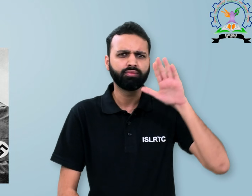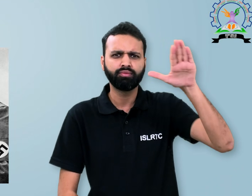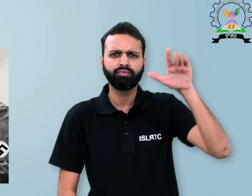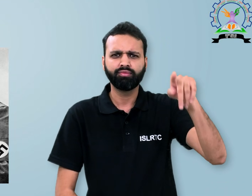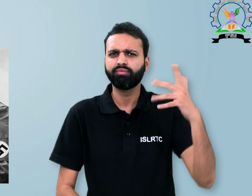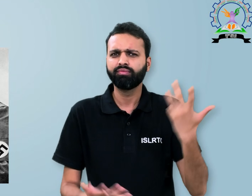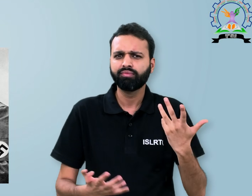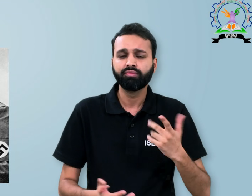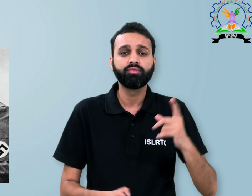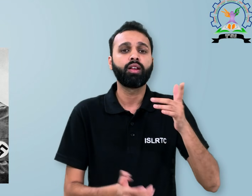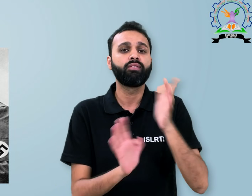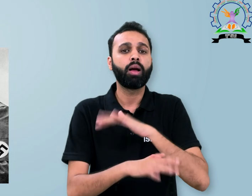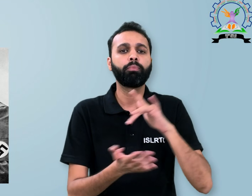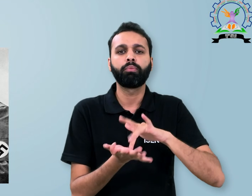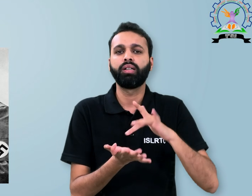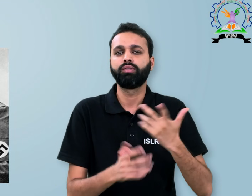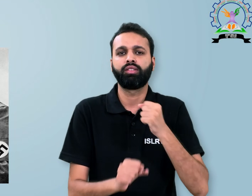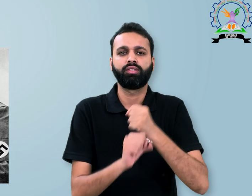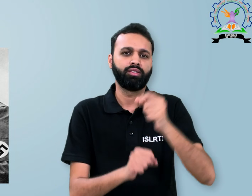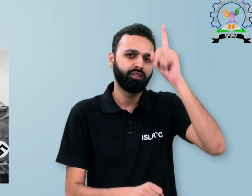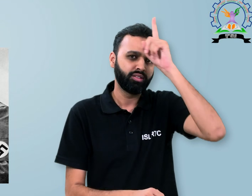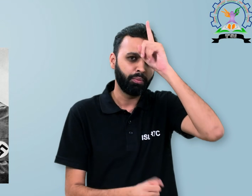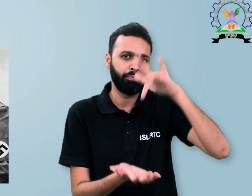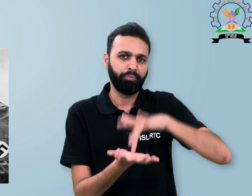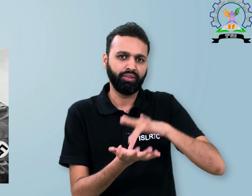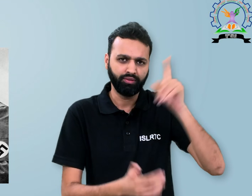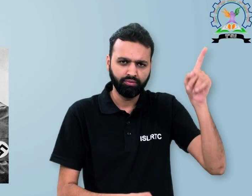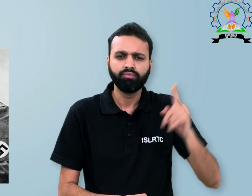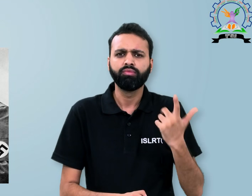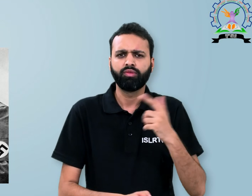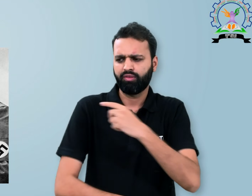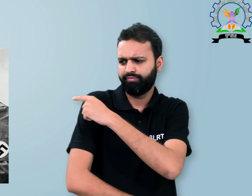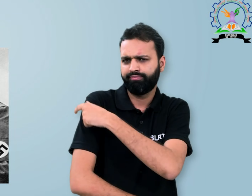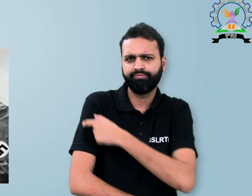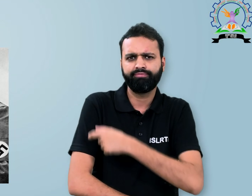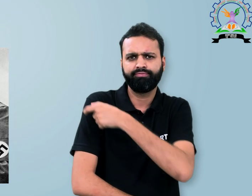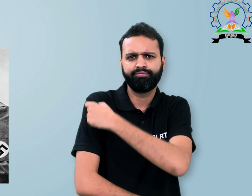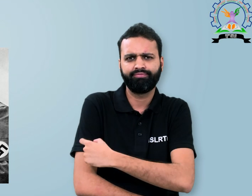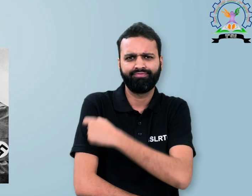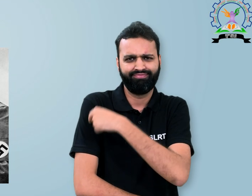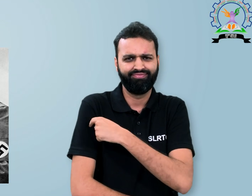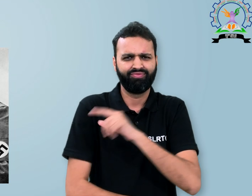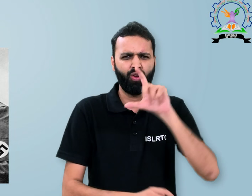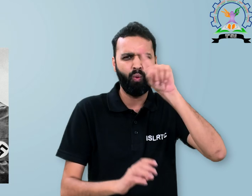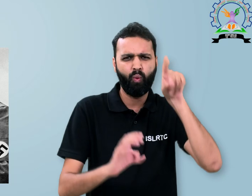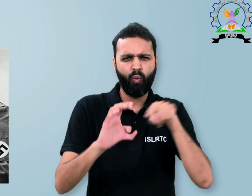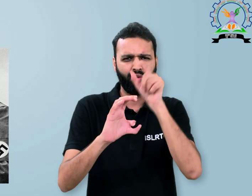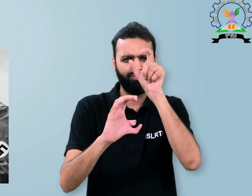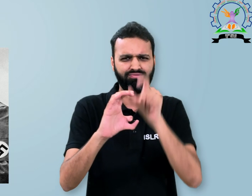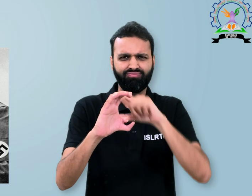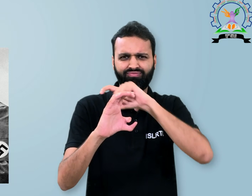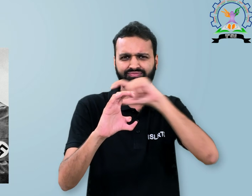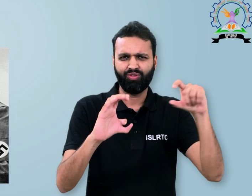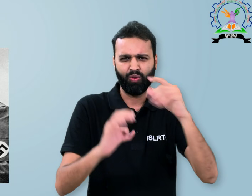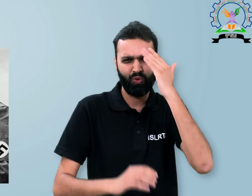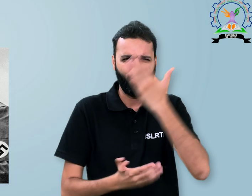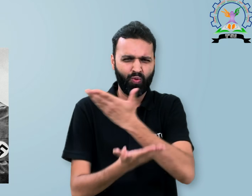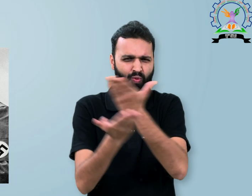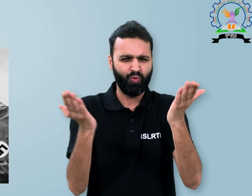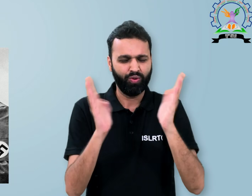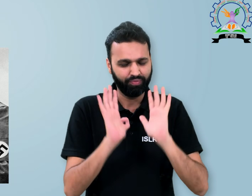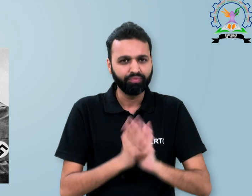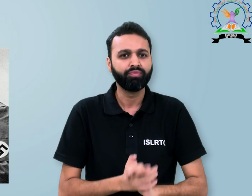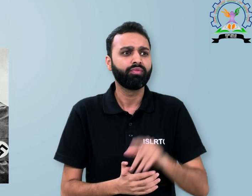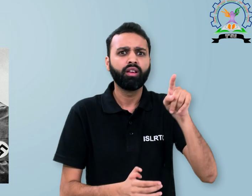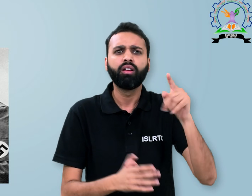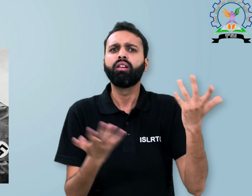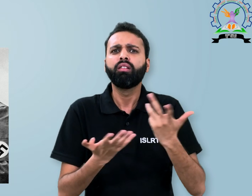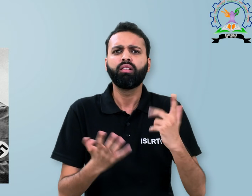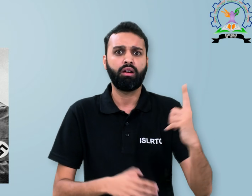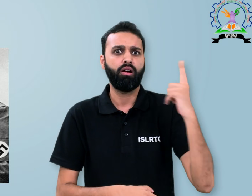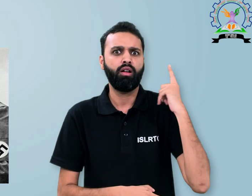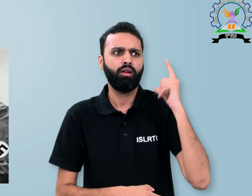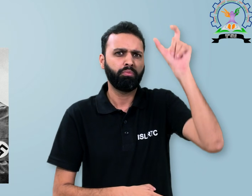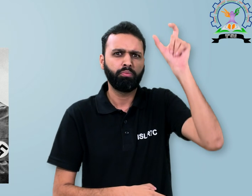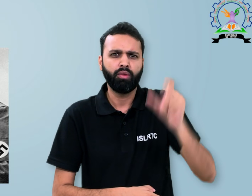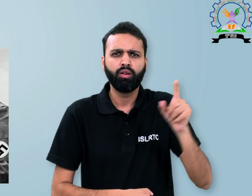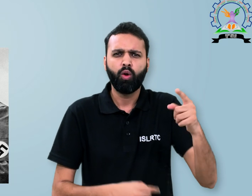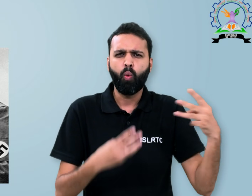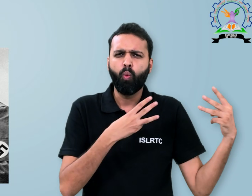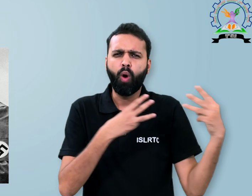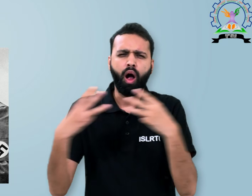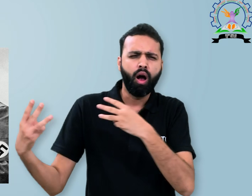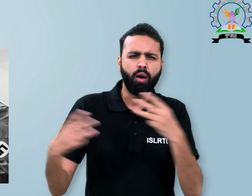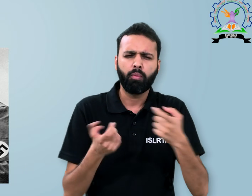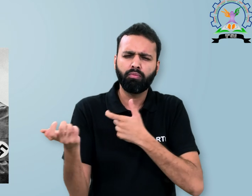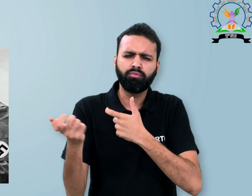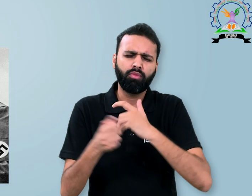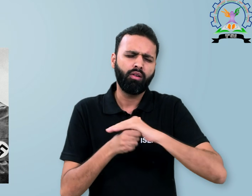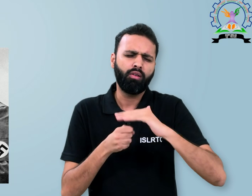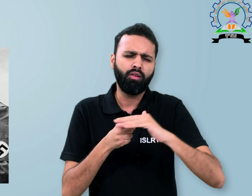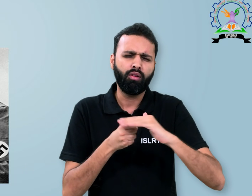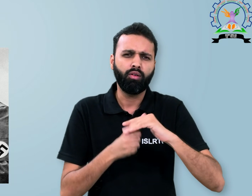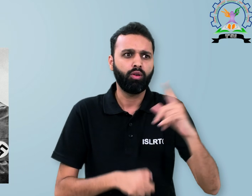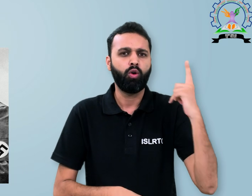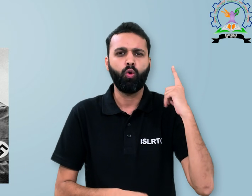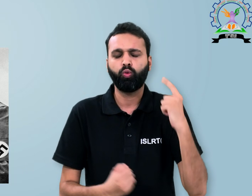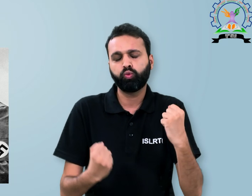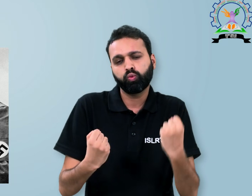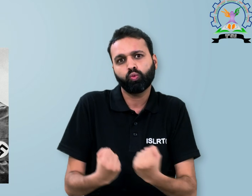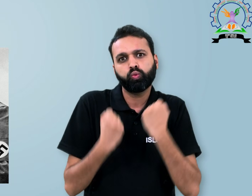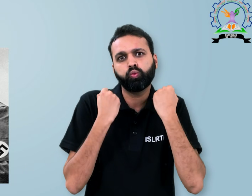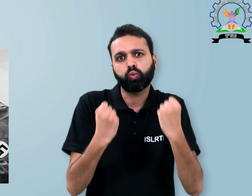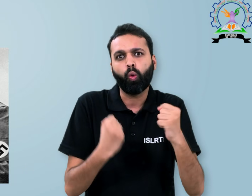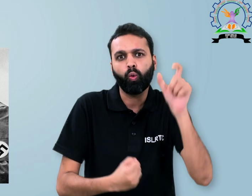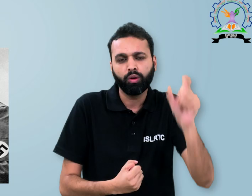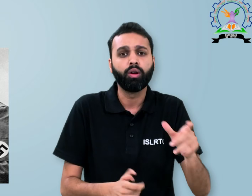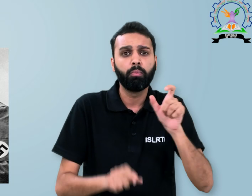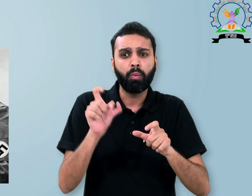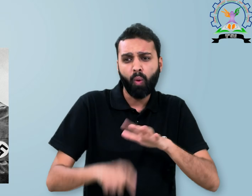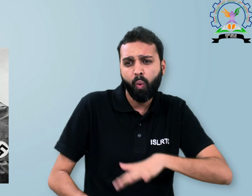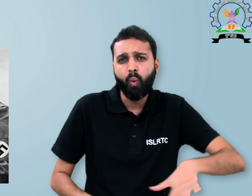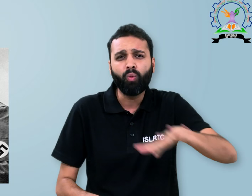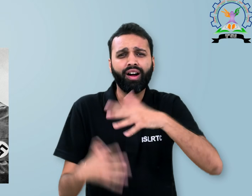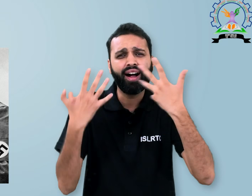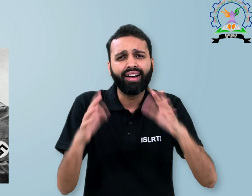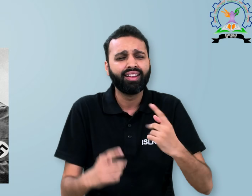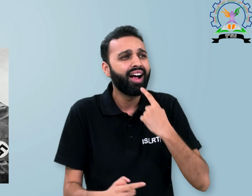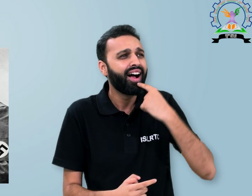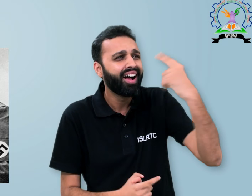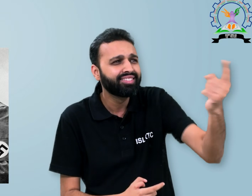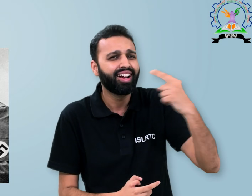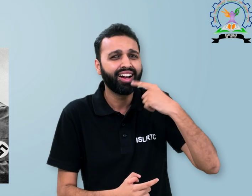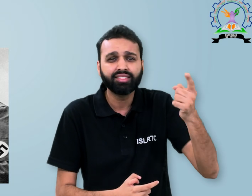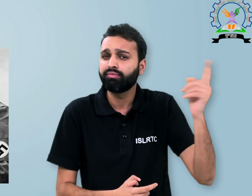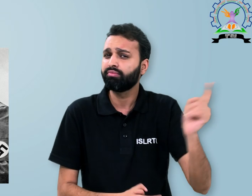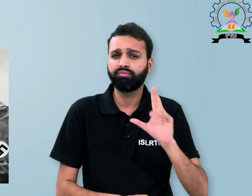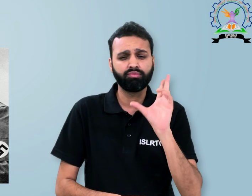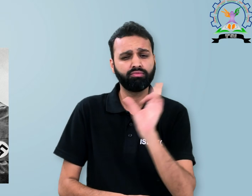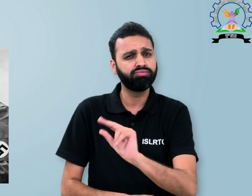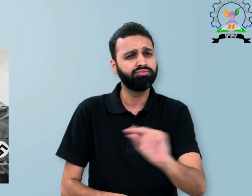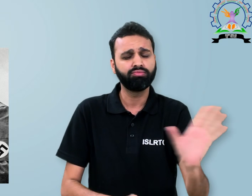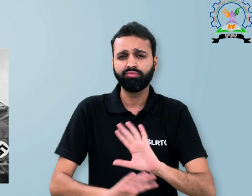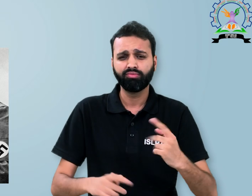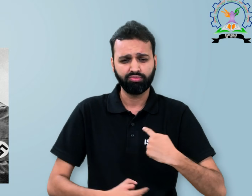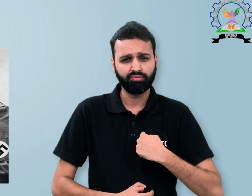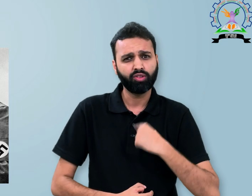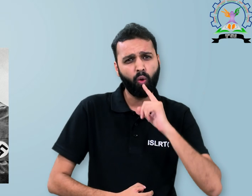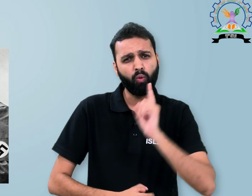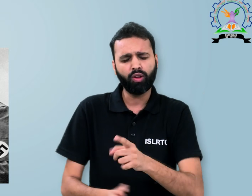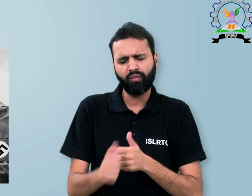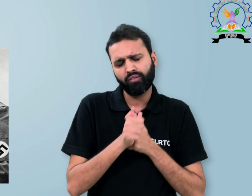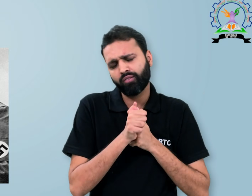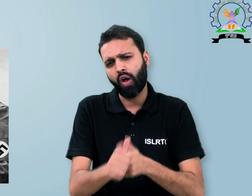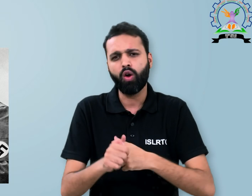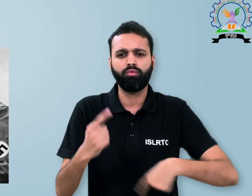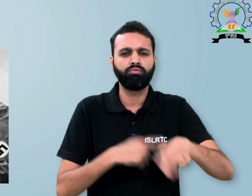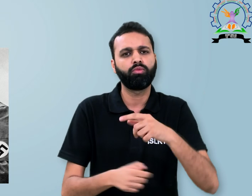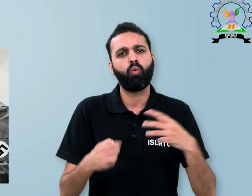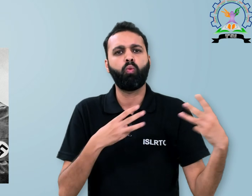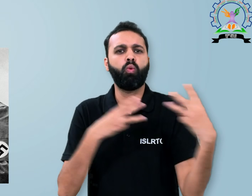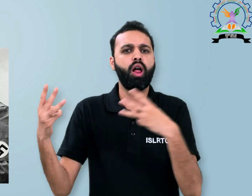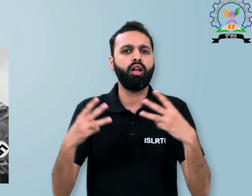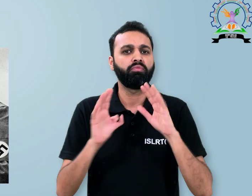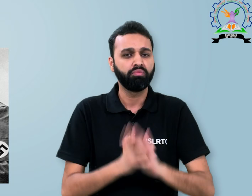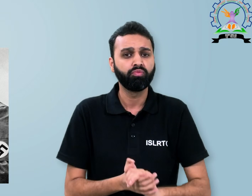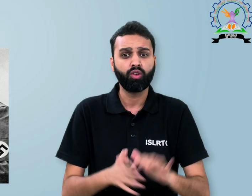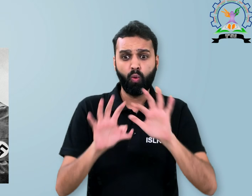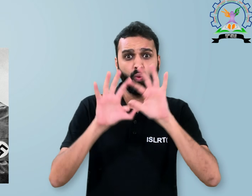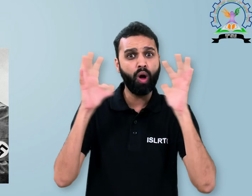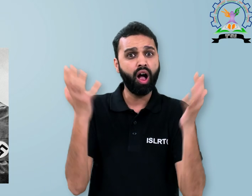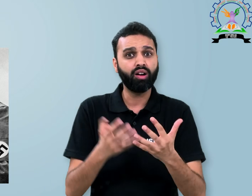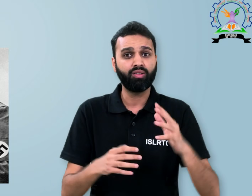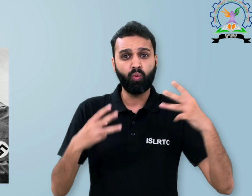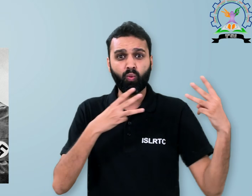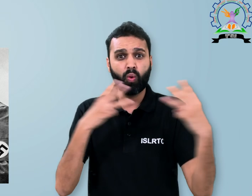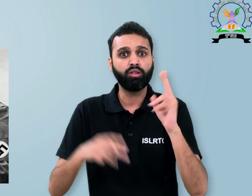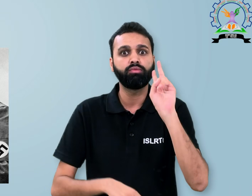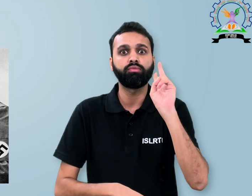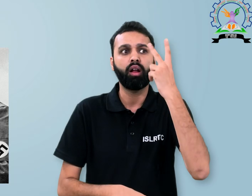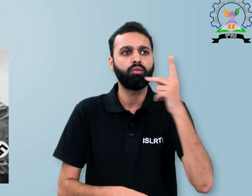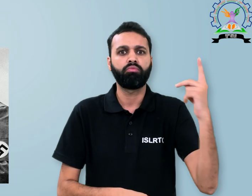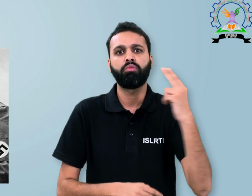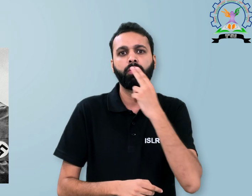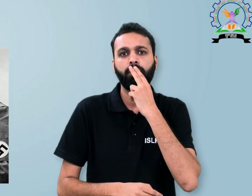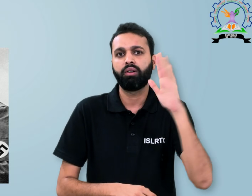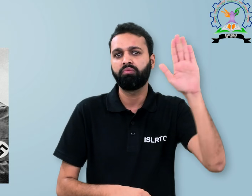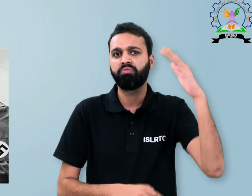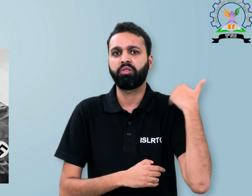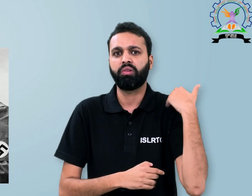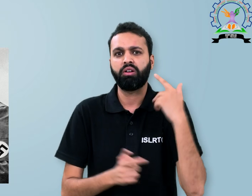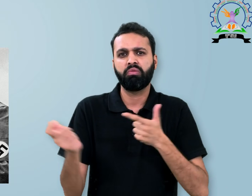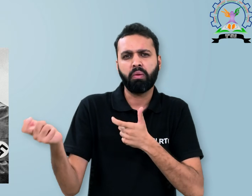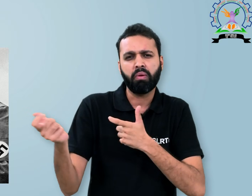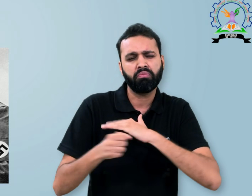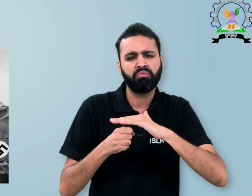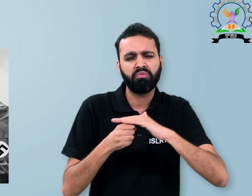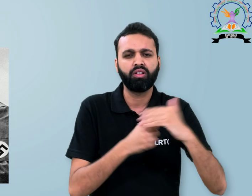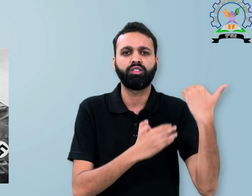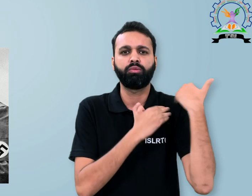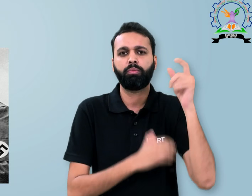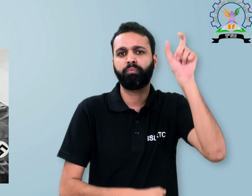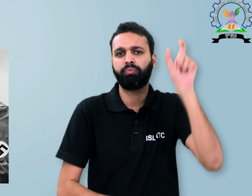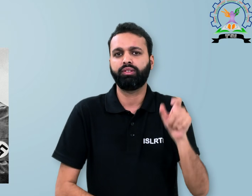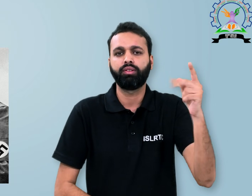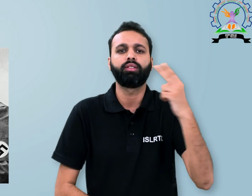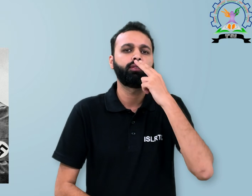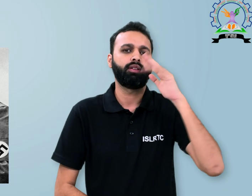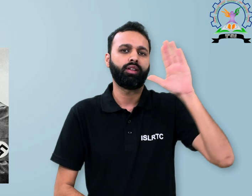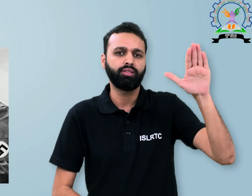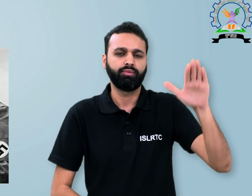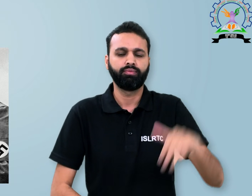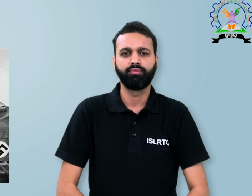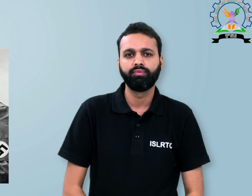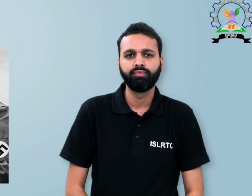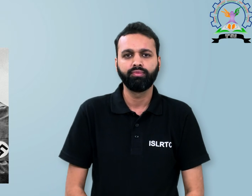German Nazi dictator during World War II